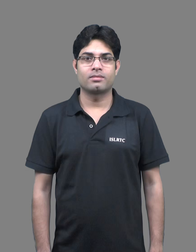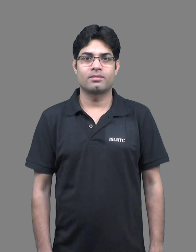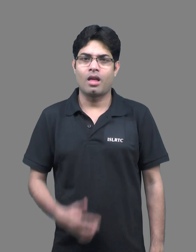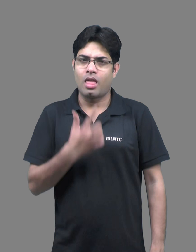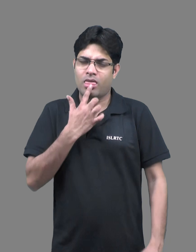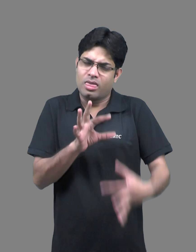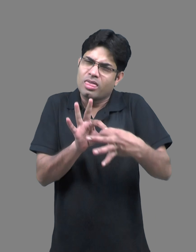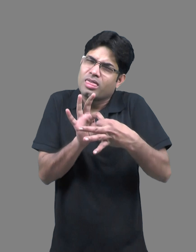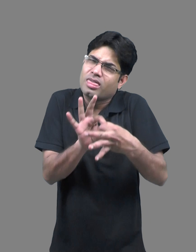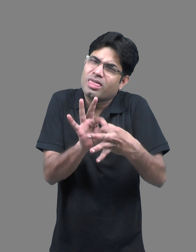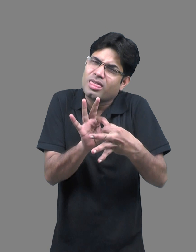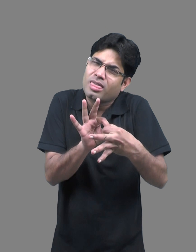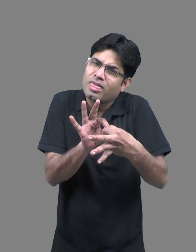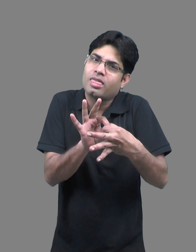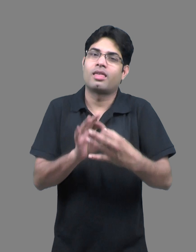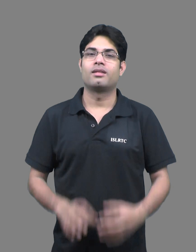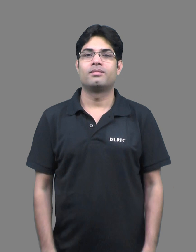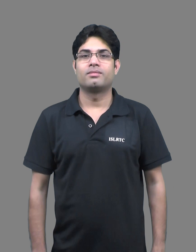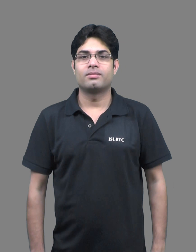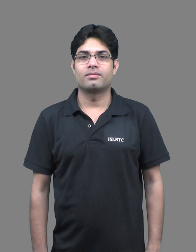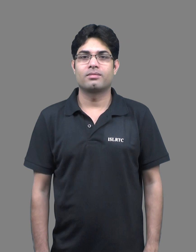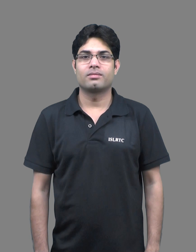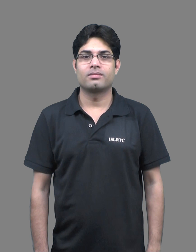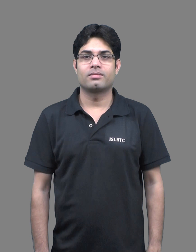Addicted Dependent Hooked